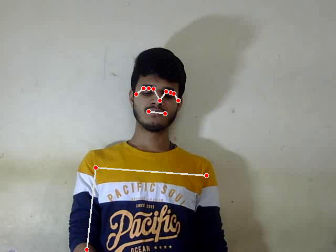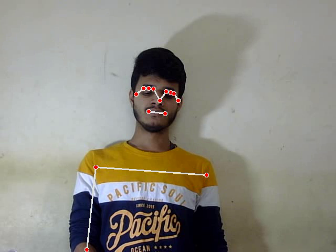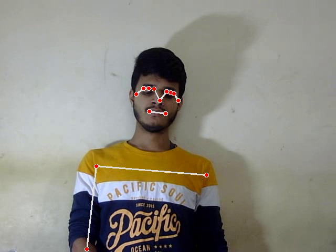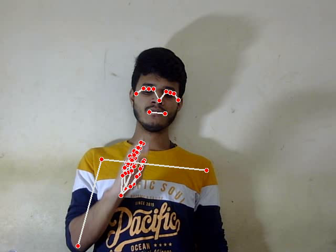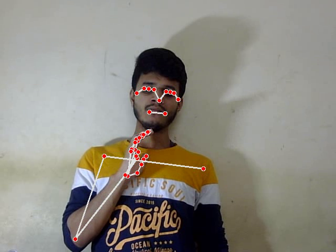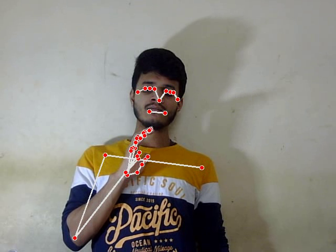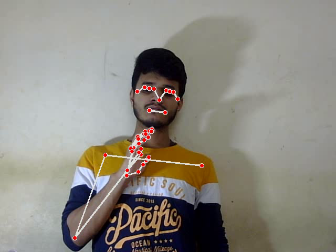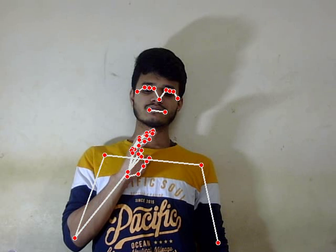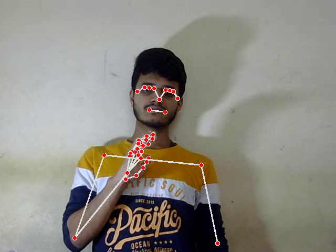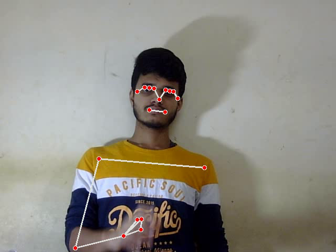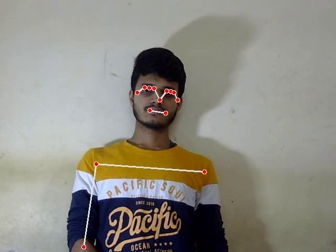fine